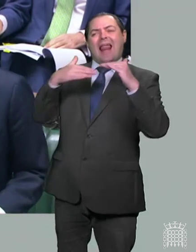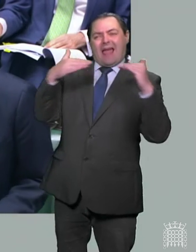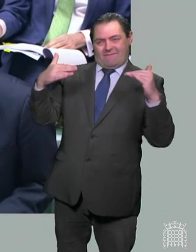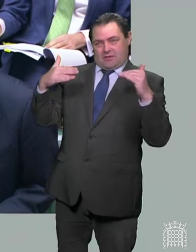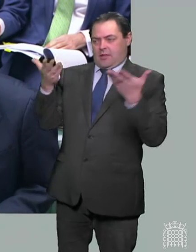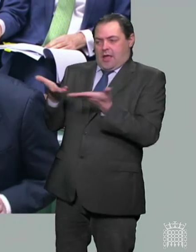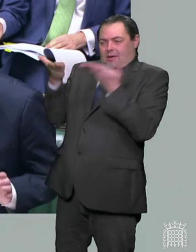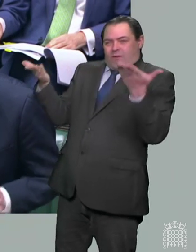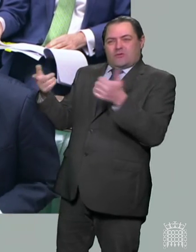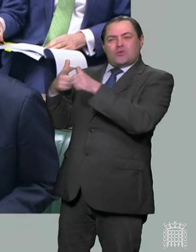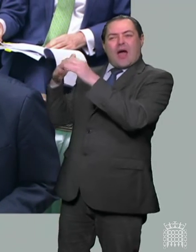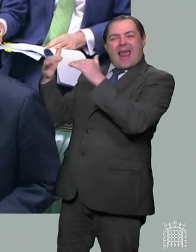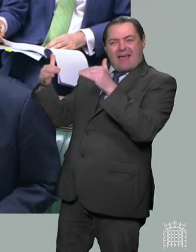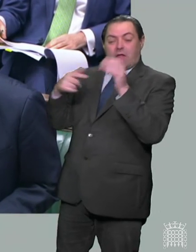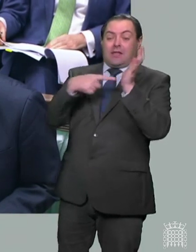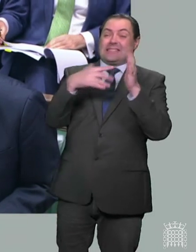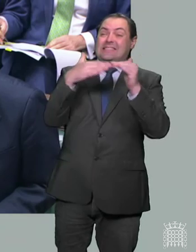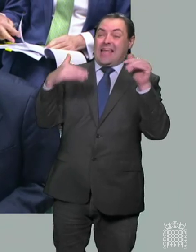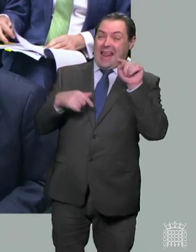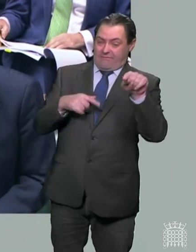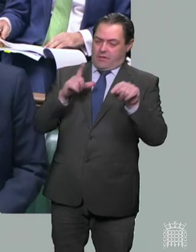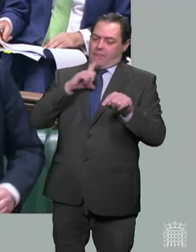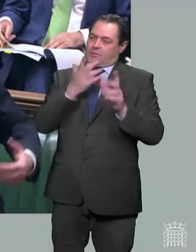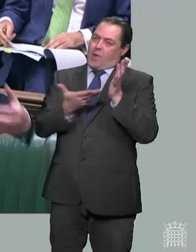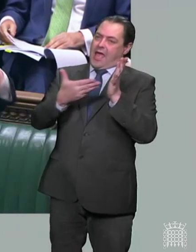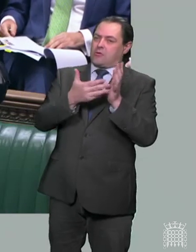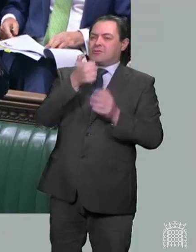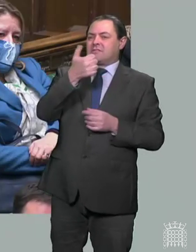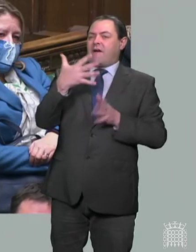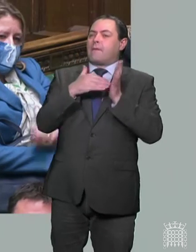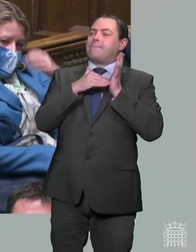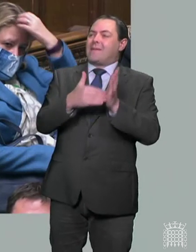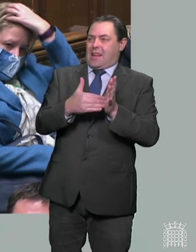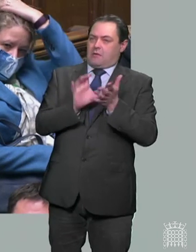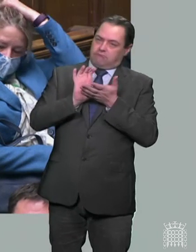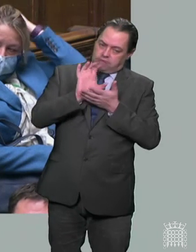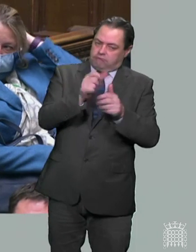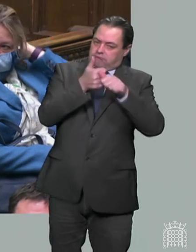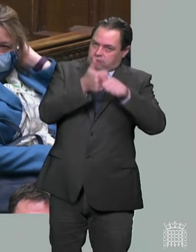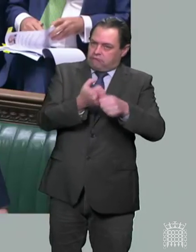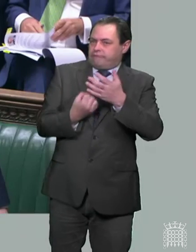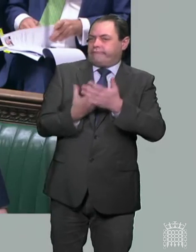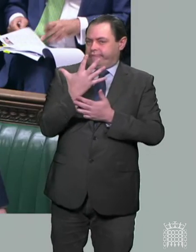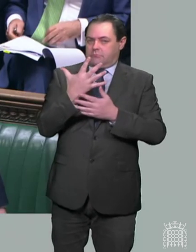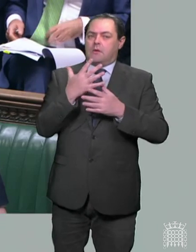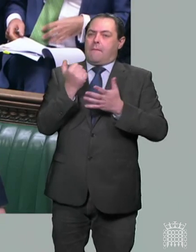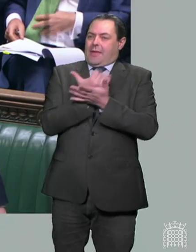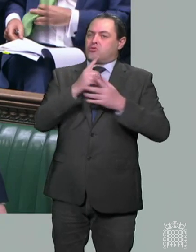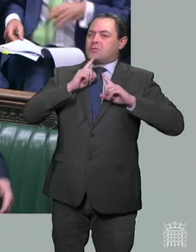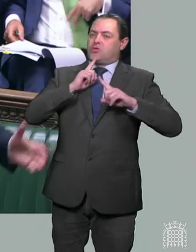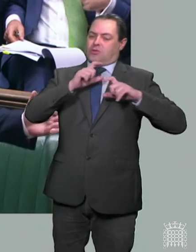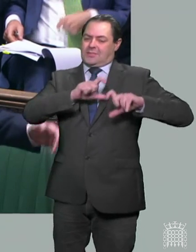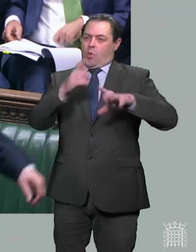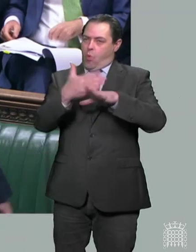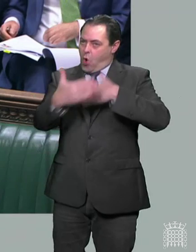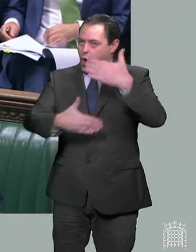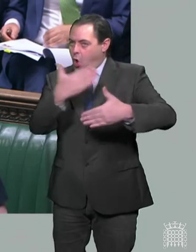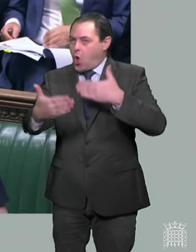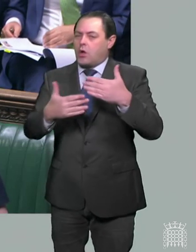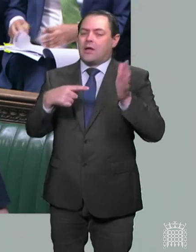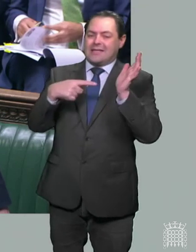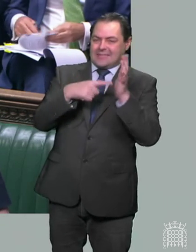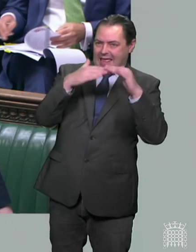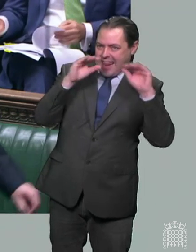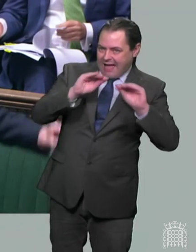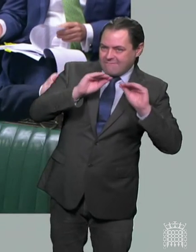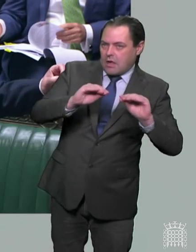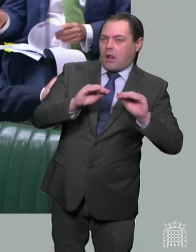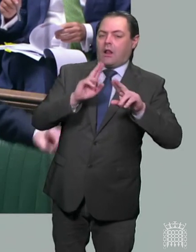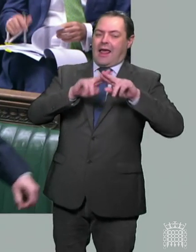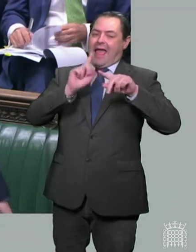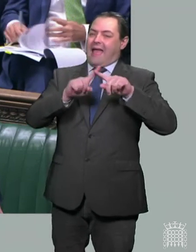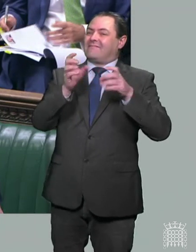That is why we are investing a further £65 million to develop teacher retention, and support and recruitment for teachers in further education.